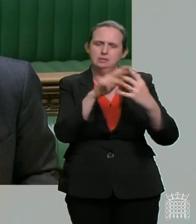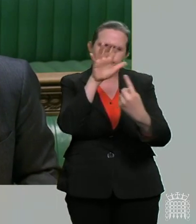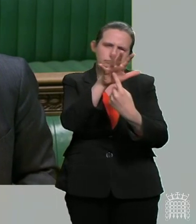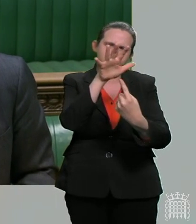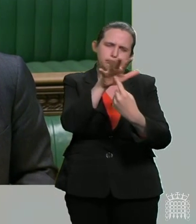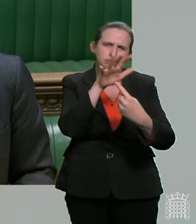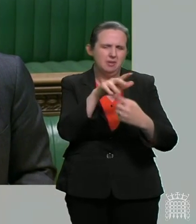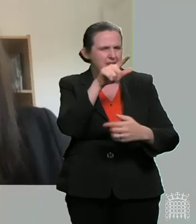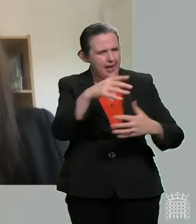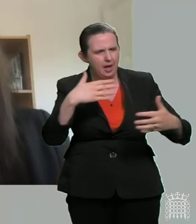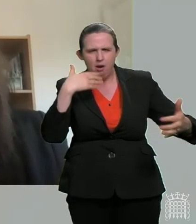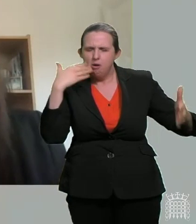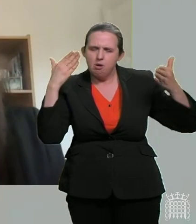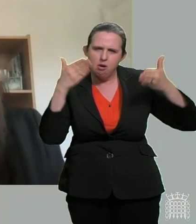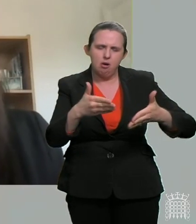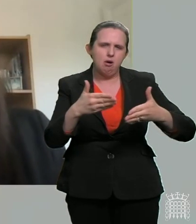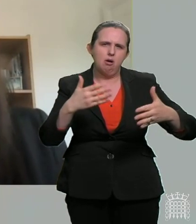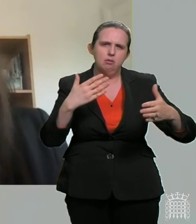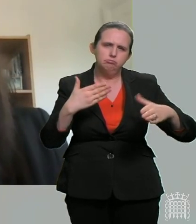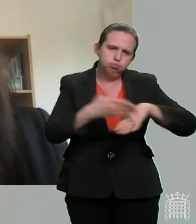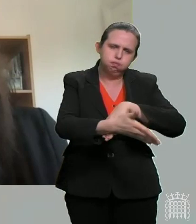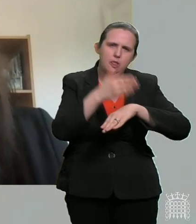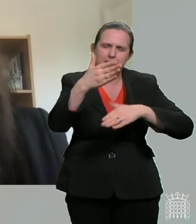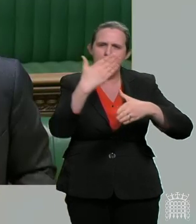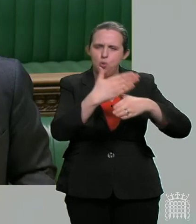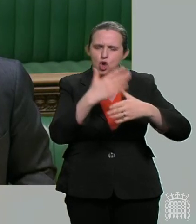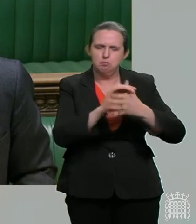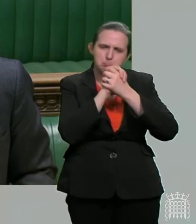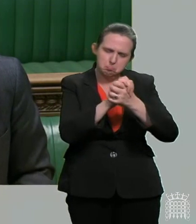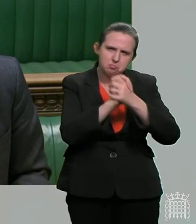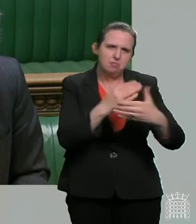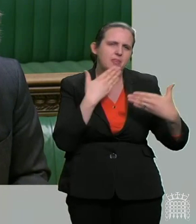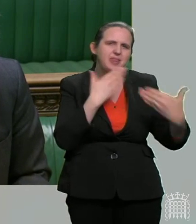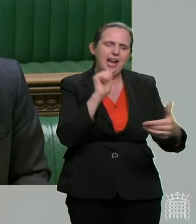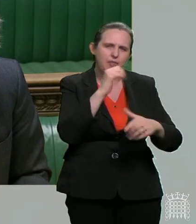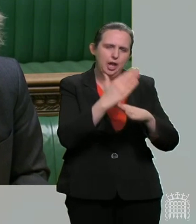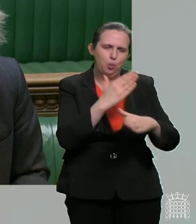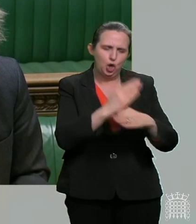I know what incredible work the local officials do, and I thank them very much for it.